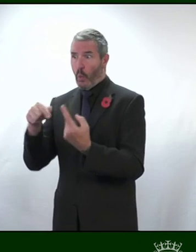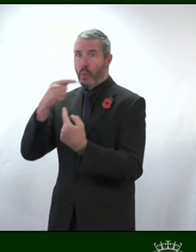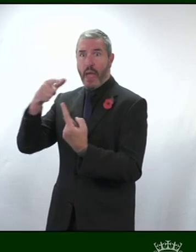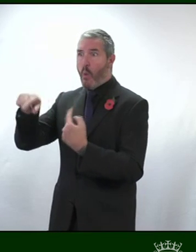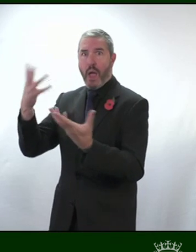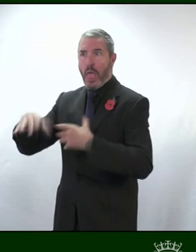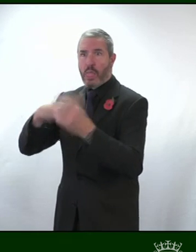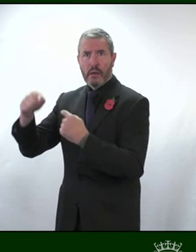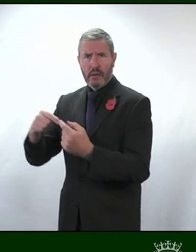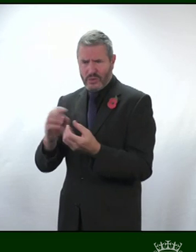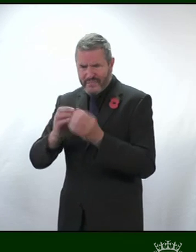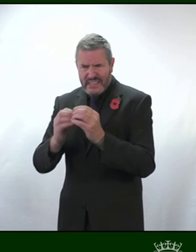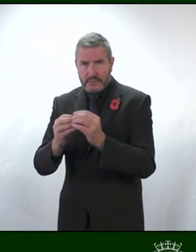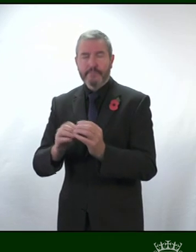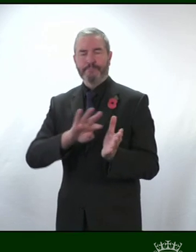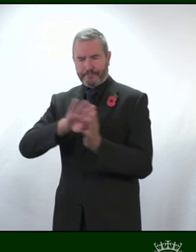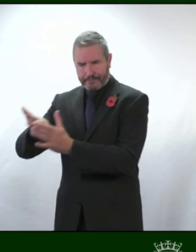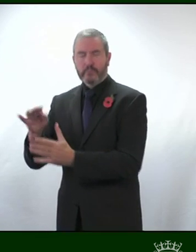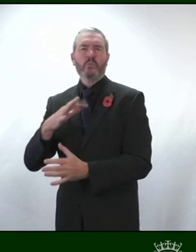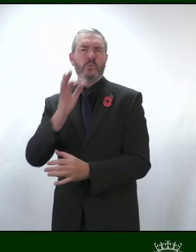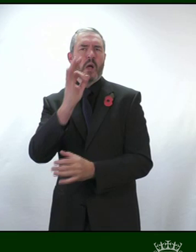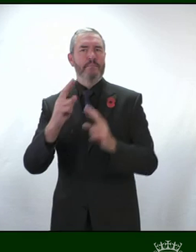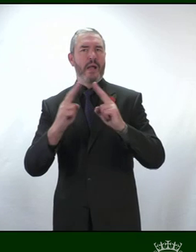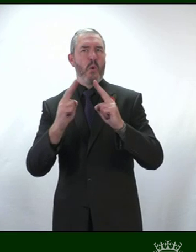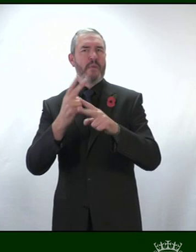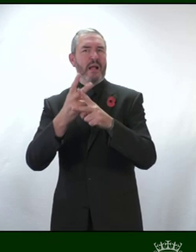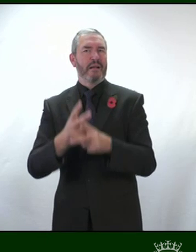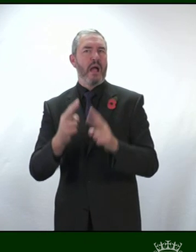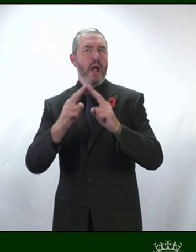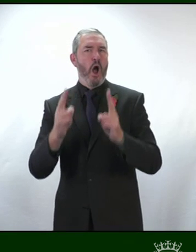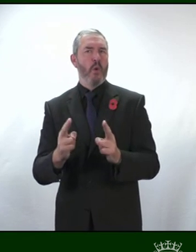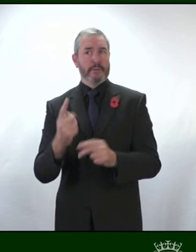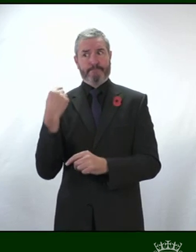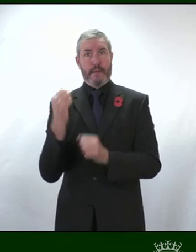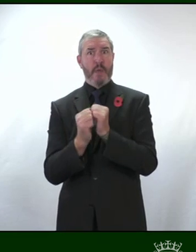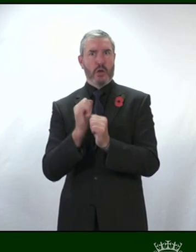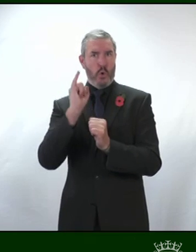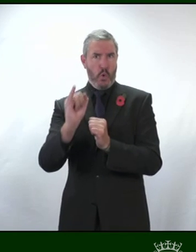Finally, I want to ask about care homes, which of course were hit so badly in the first wave of this pandemic.